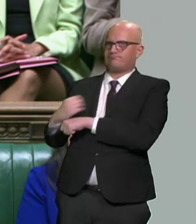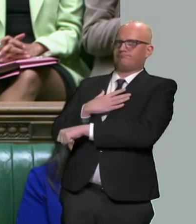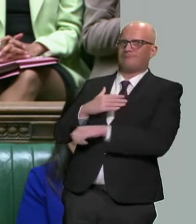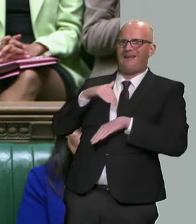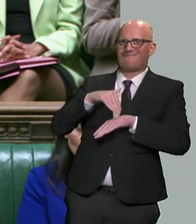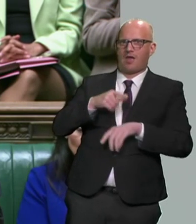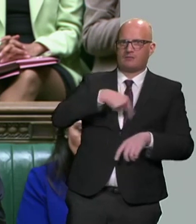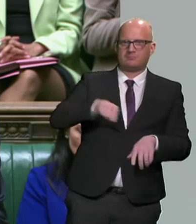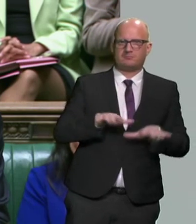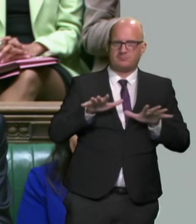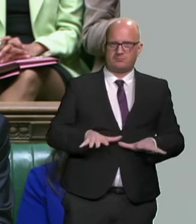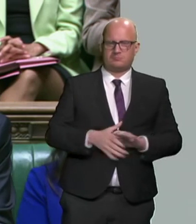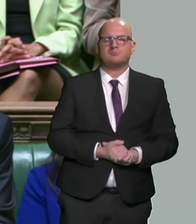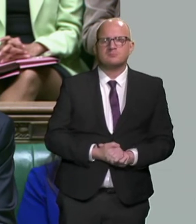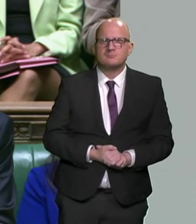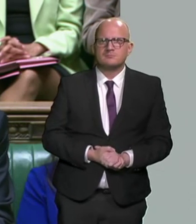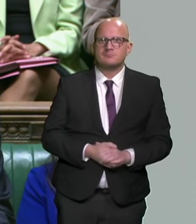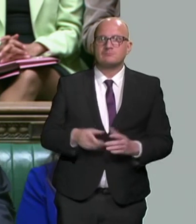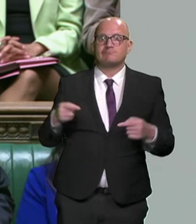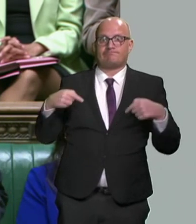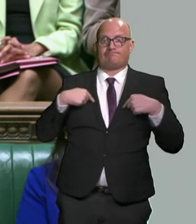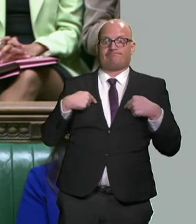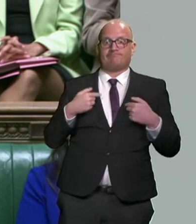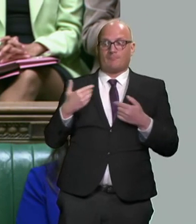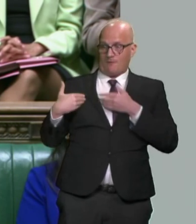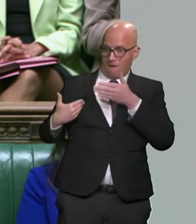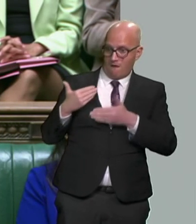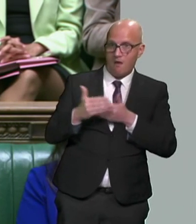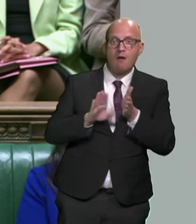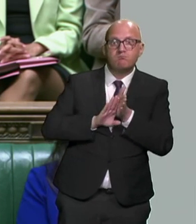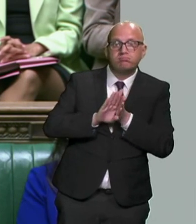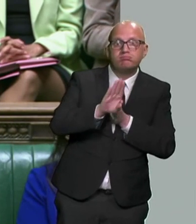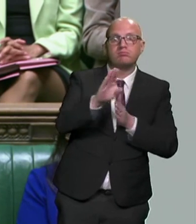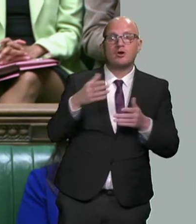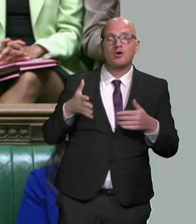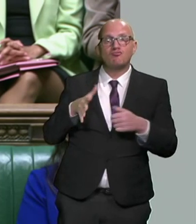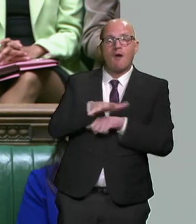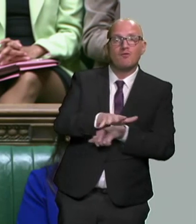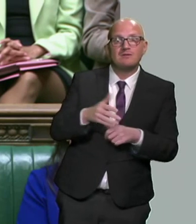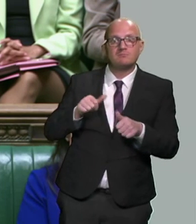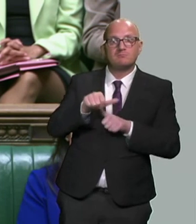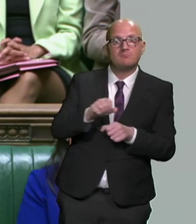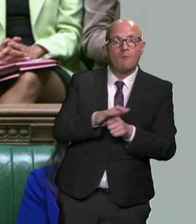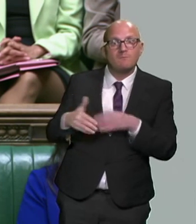The invasion of Ukraine presents a risk to our recovery, as it does to countries around the world.